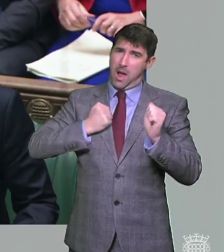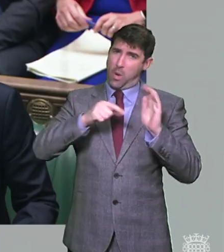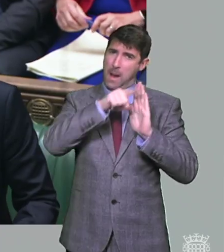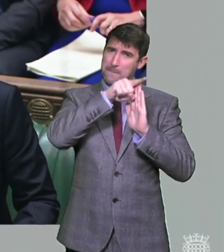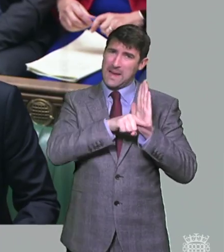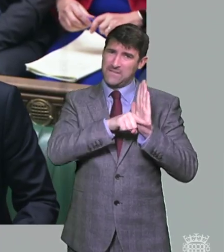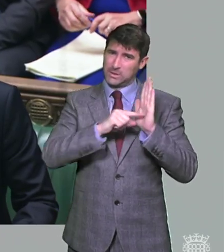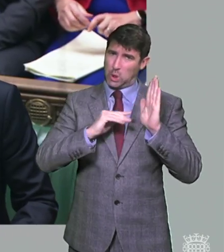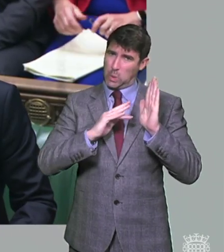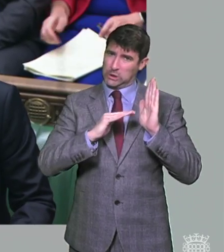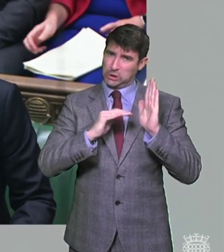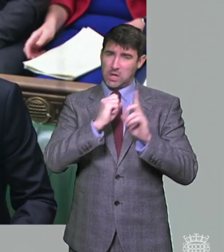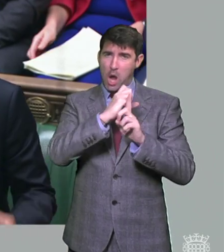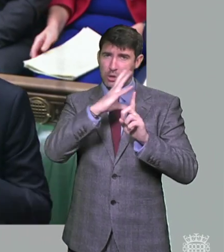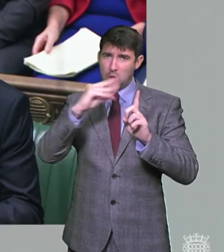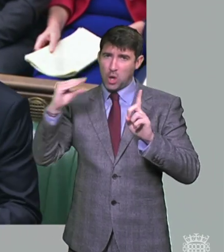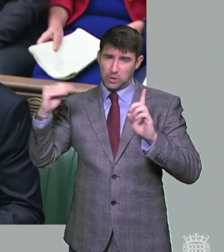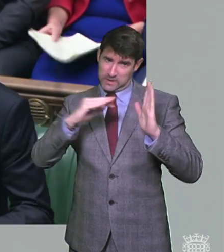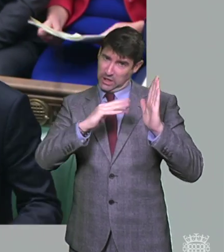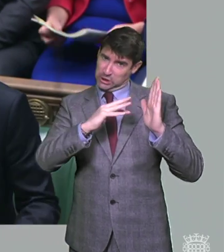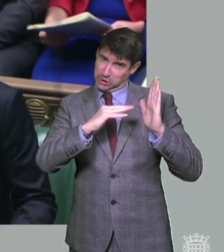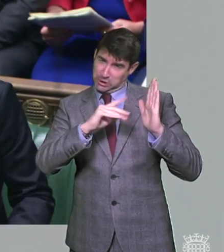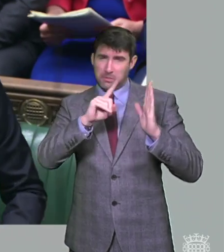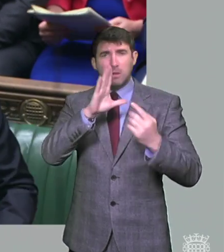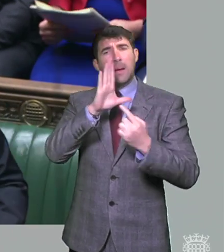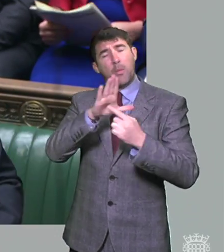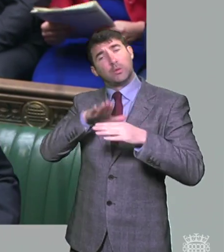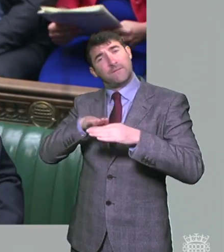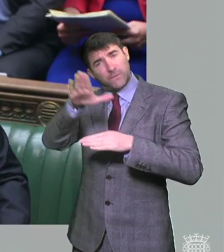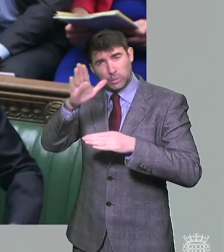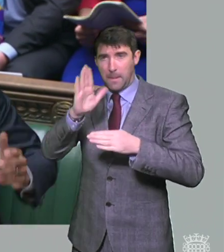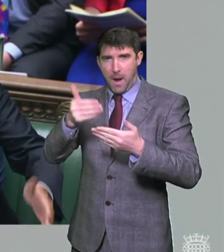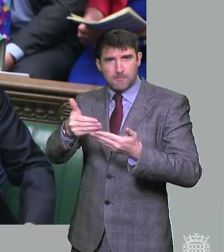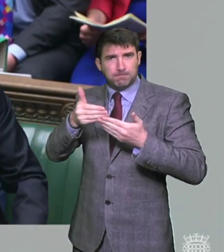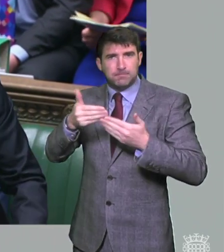The important thing is to focus on our long-term energy security.